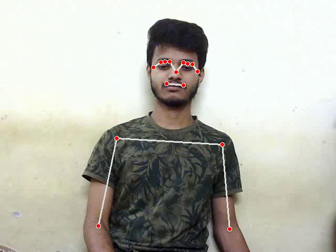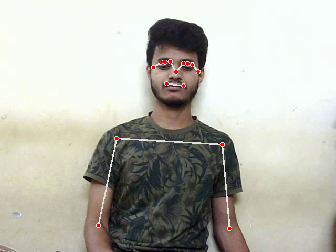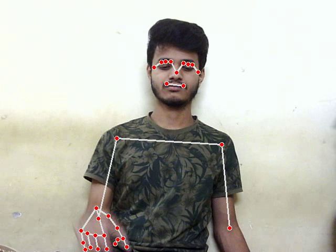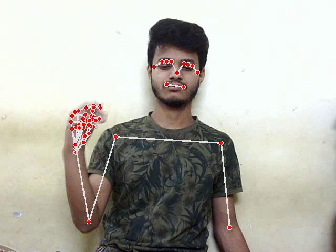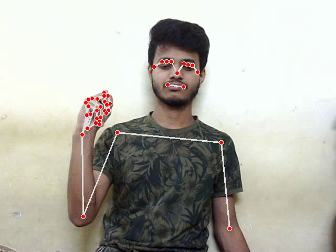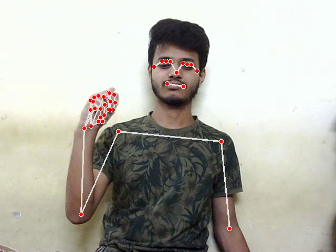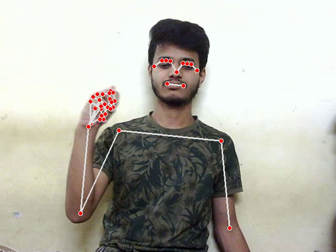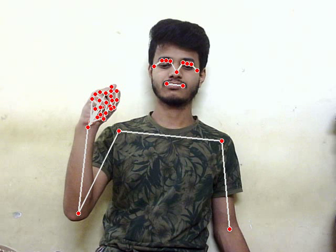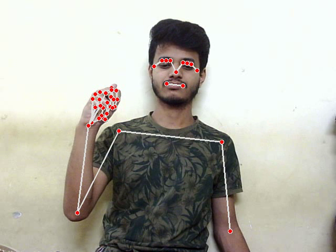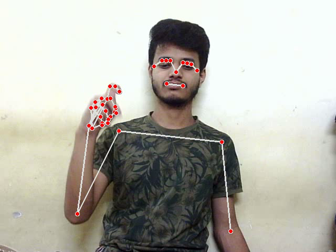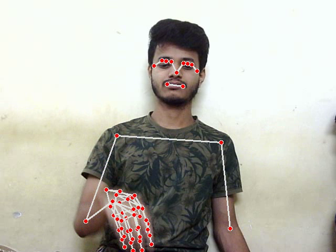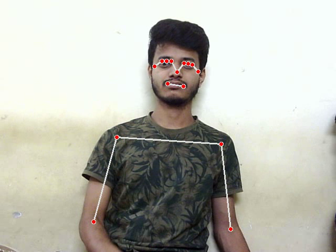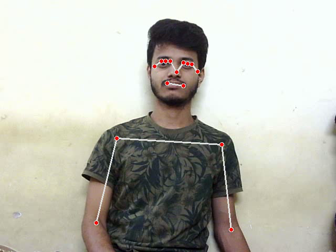bathroom